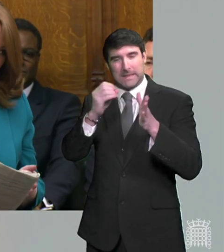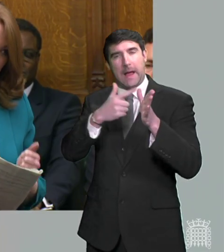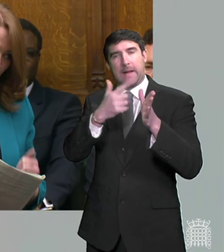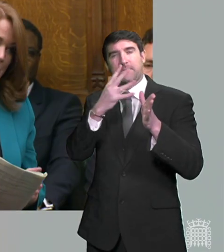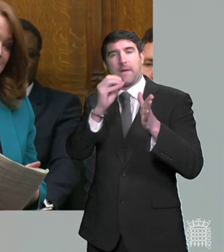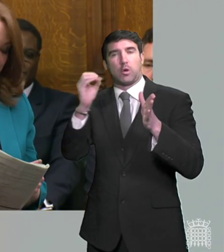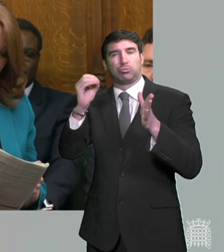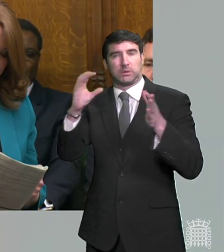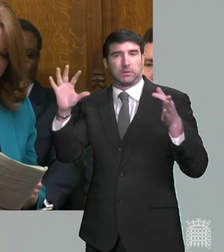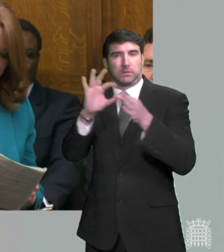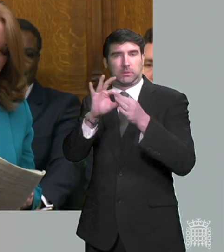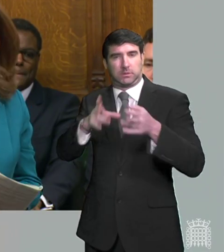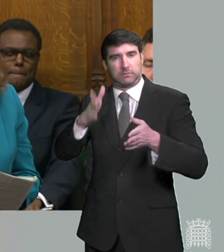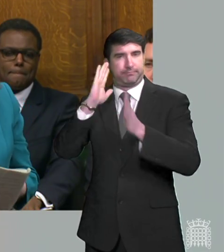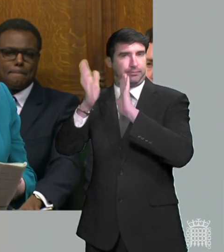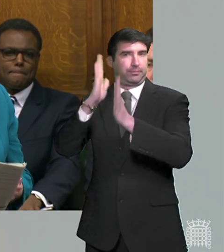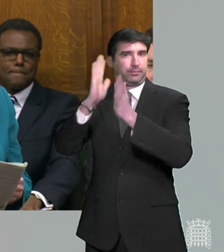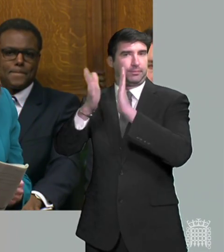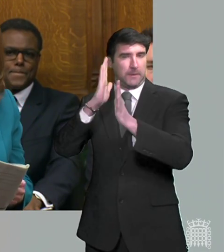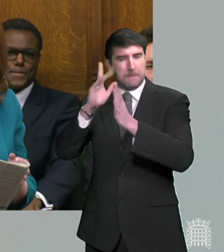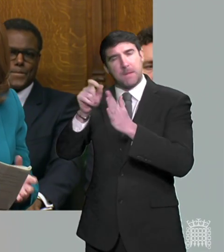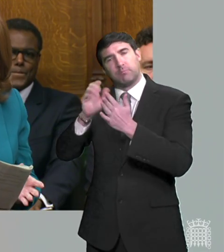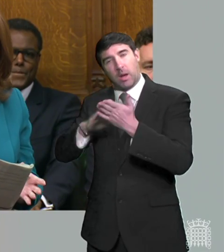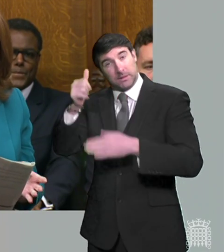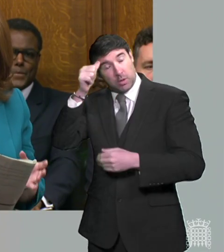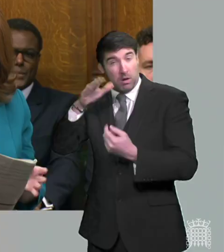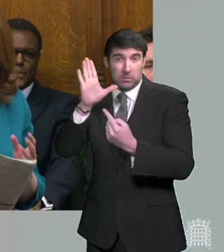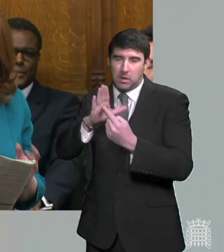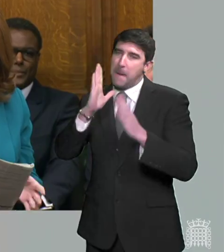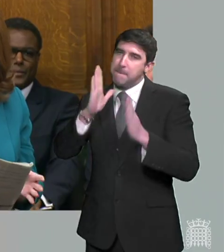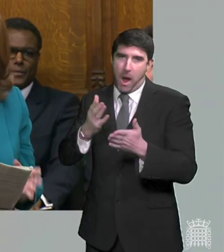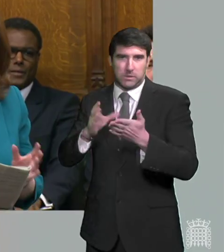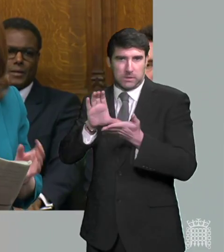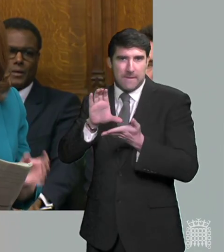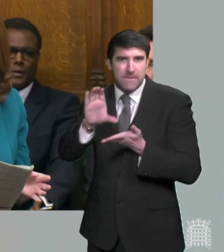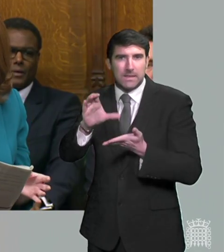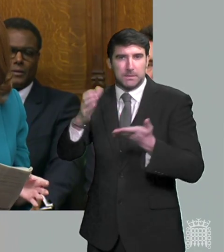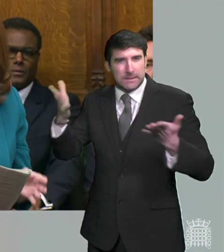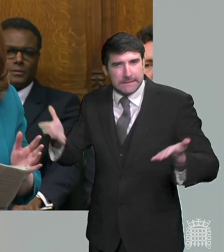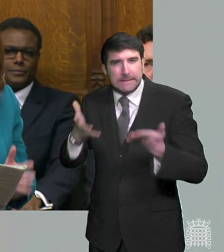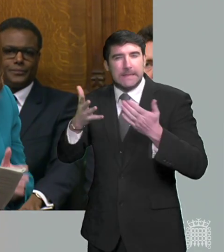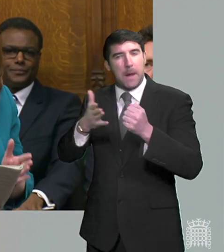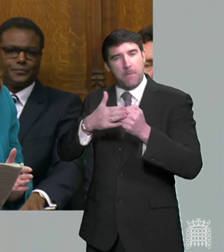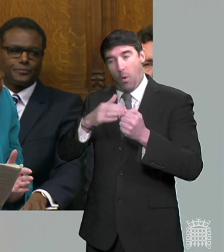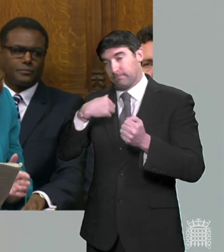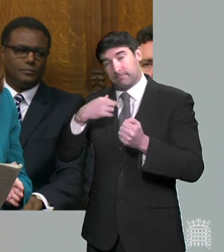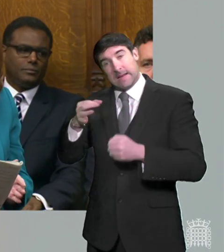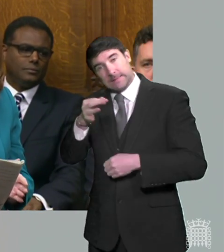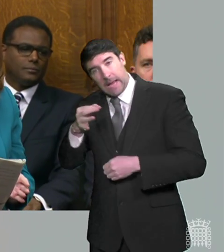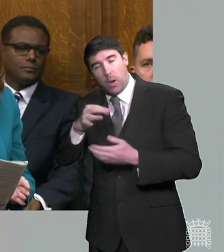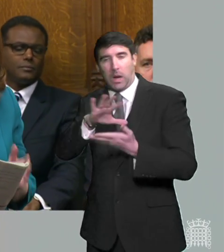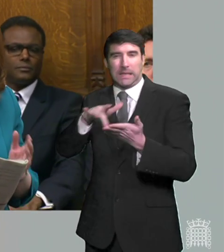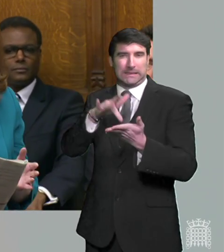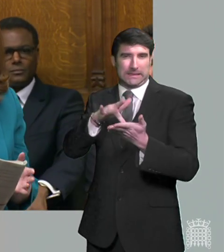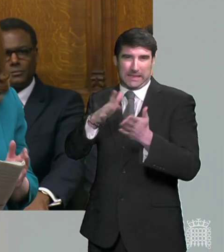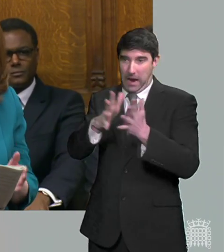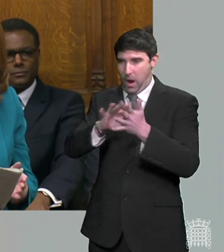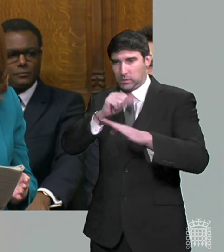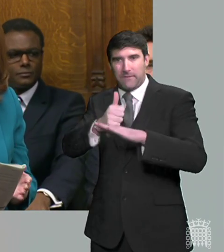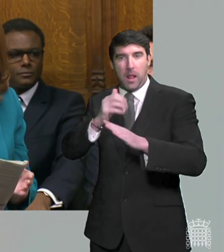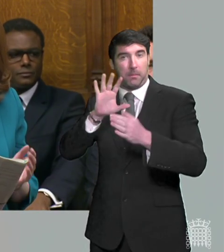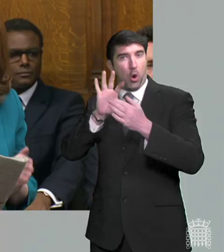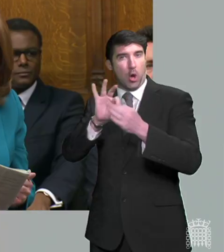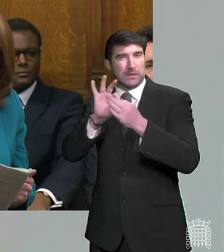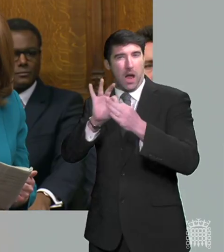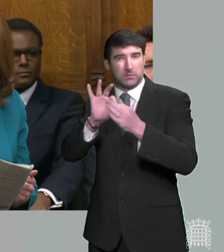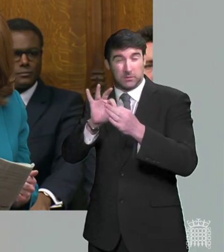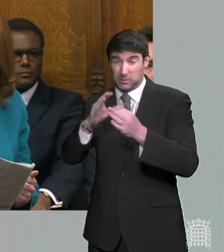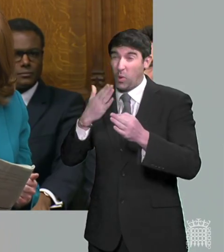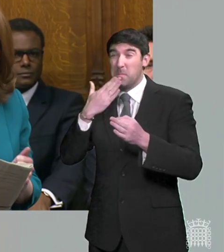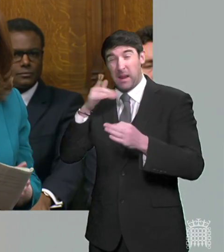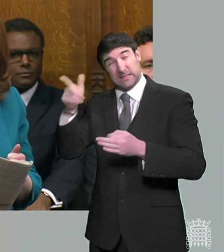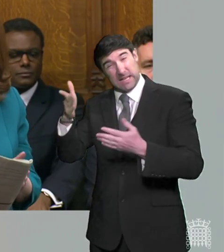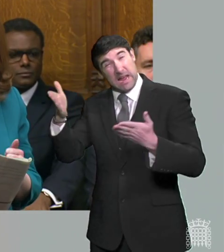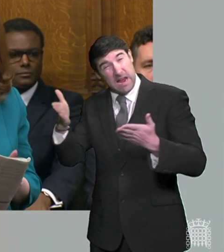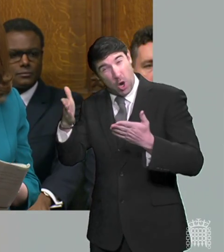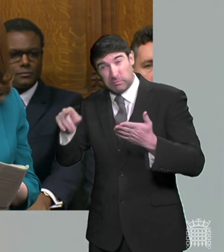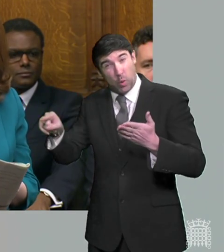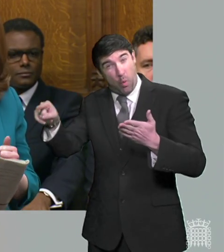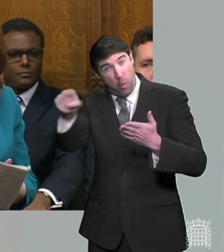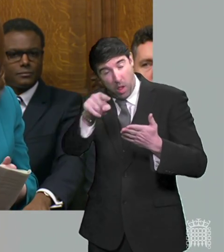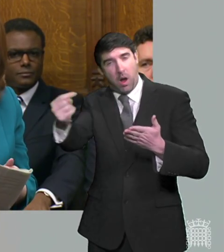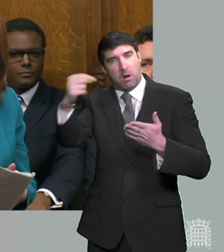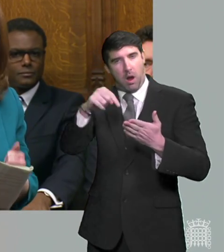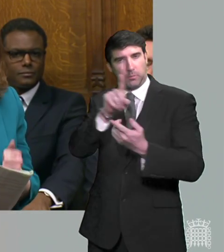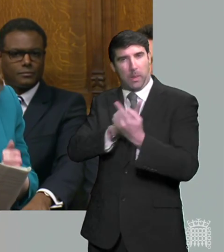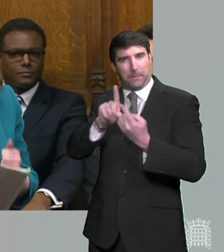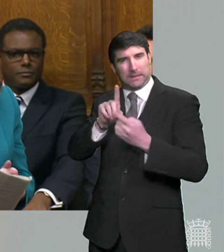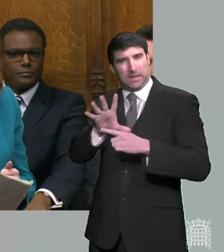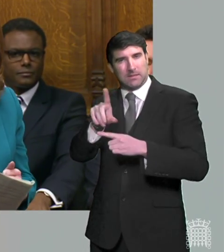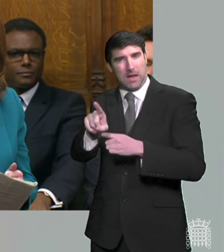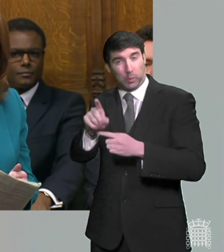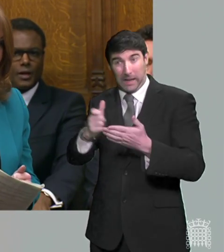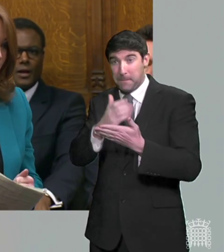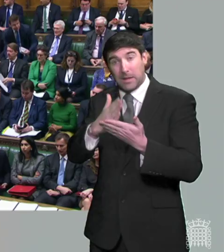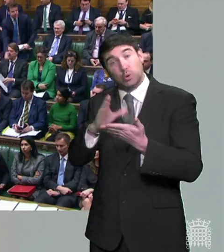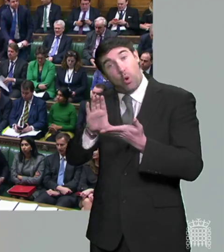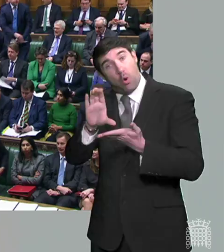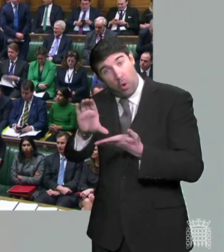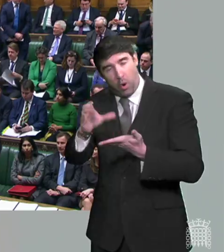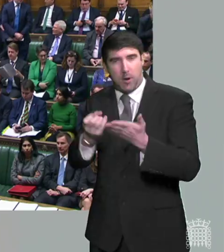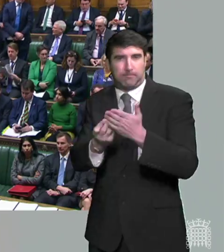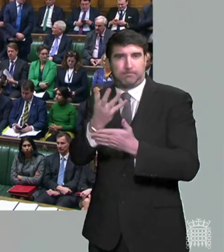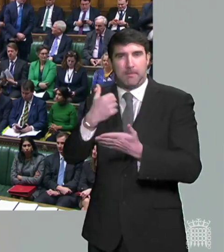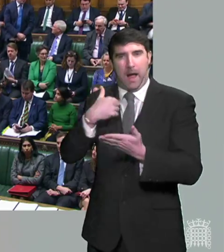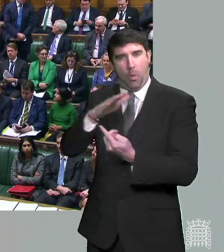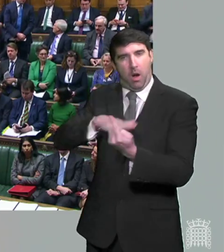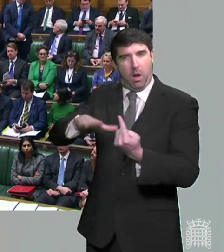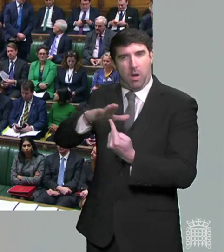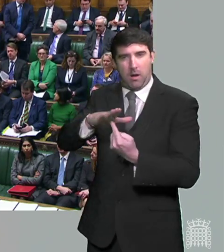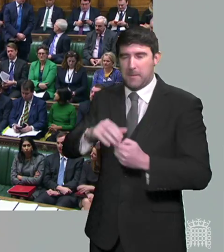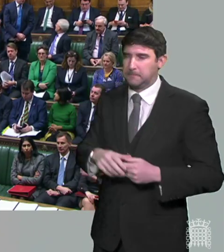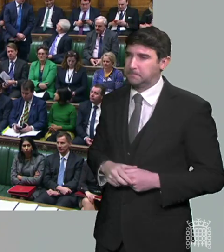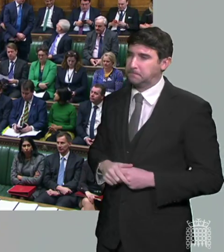The Prime Minister understands the importance of investing in our infrastructure and unlocking the potential of our towns and cities, so will he urge Government colleagues in the Department for Business, Energy and Industrial Strategy and the Department for Levelling Up, Housing and Communities to attend the meeting to hear more about the benefits this investment would bring to our region?